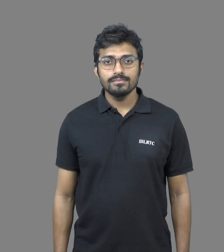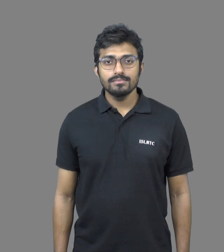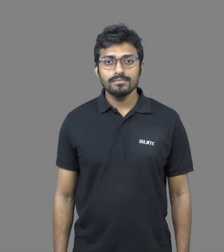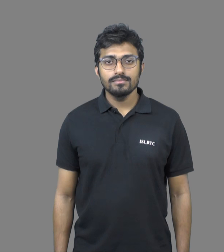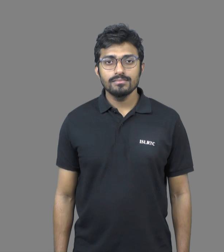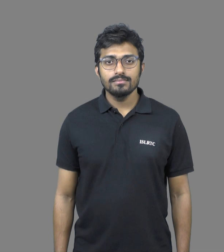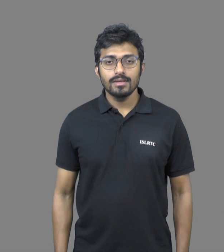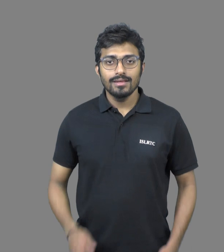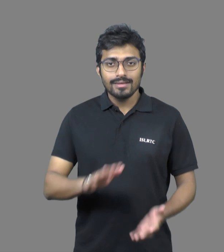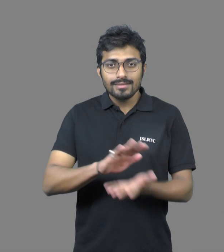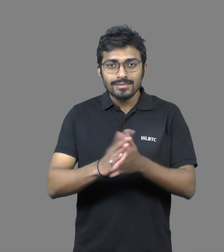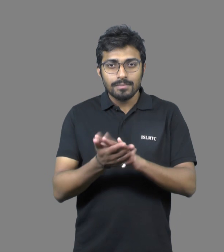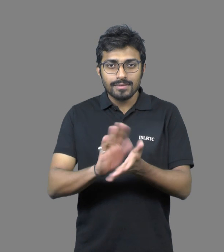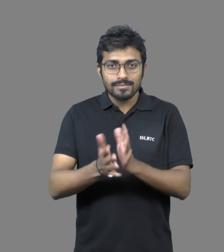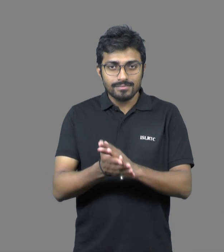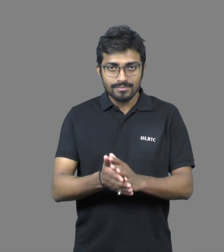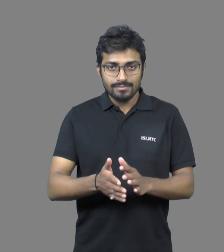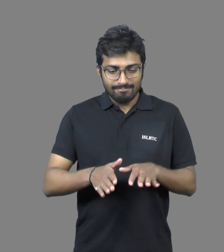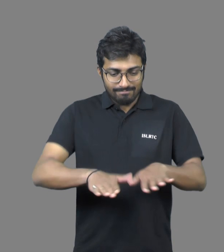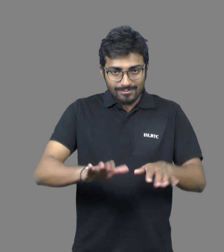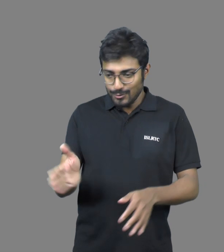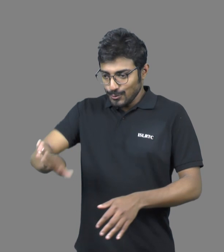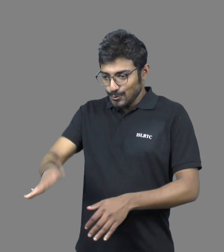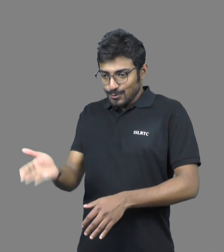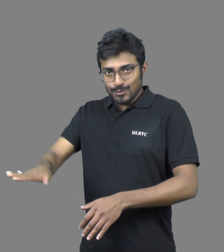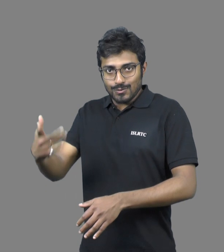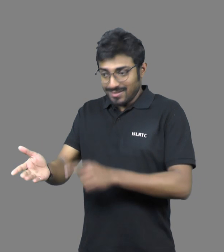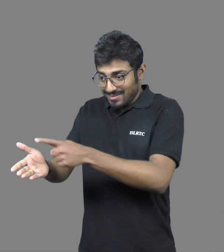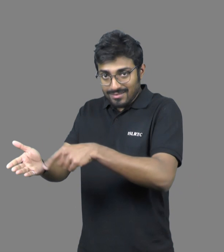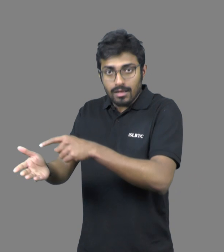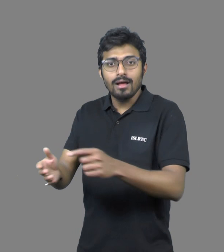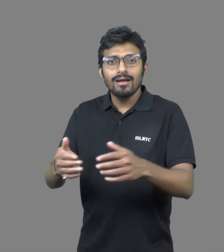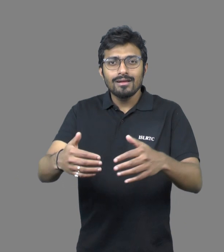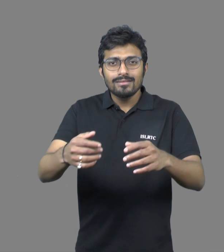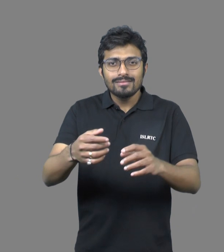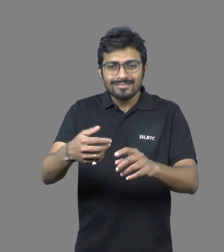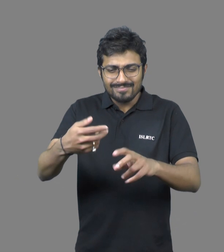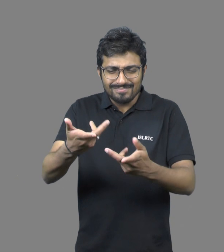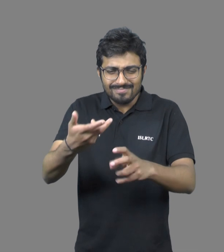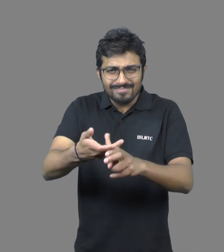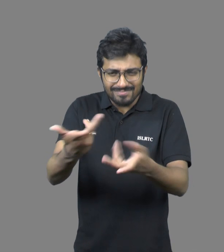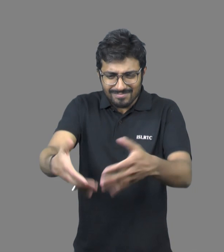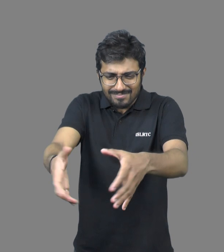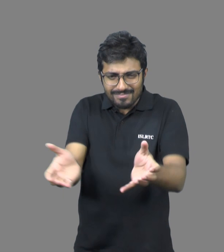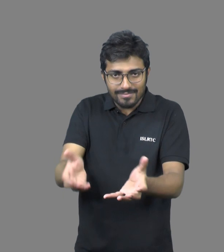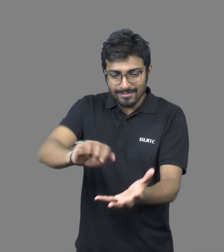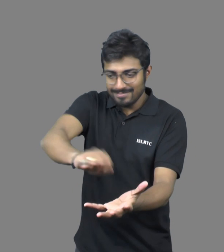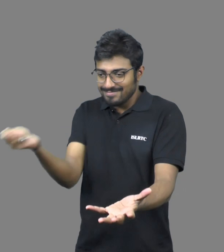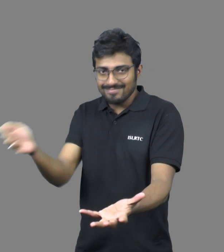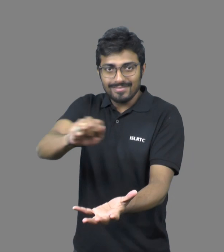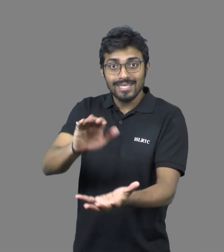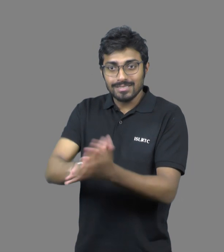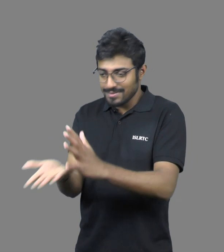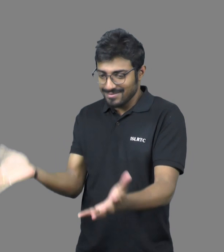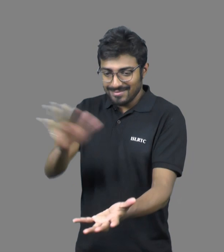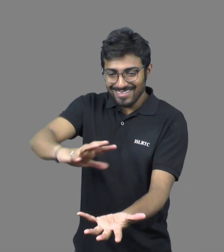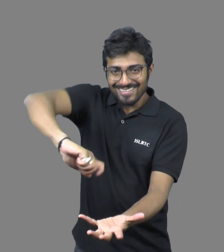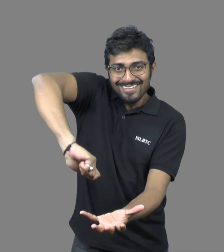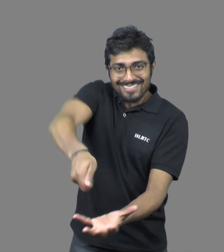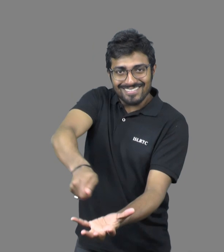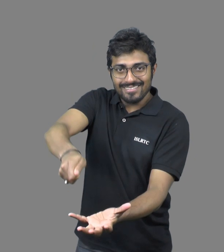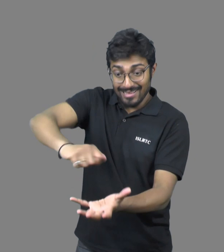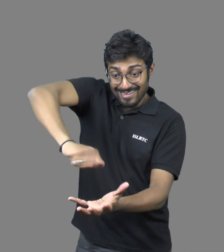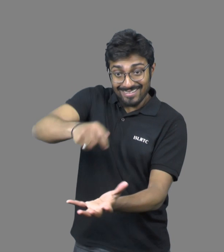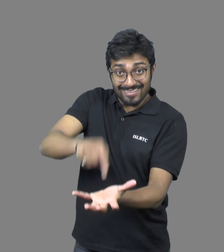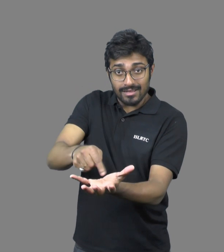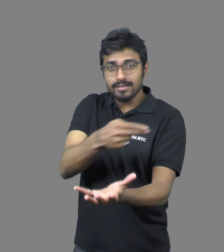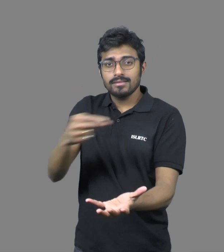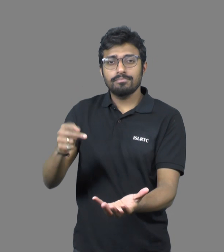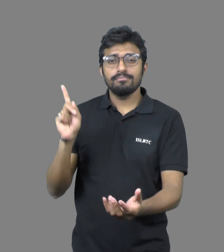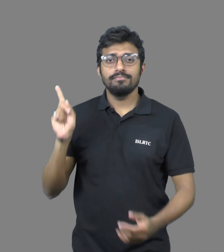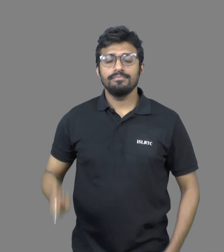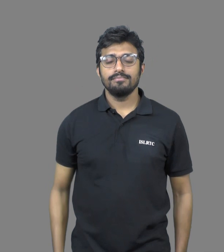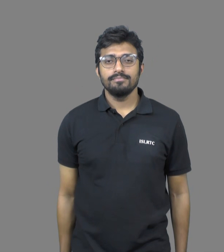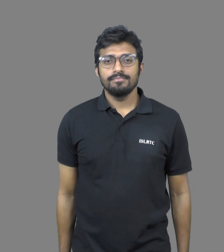Casserole